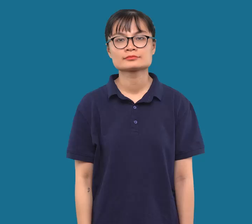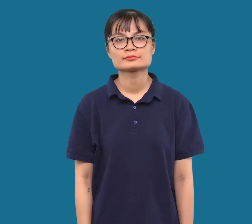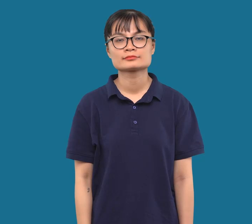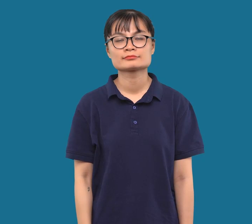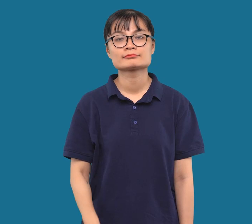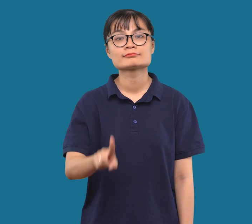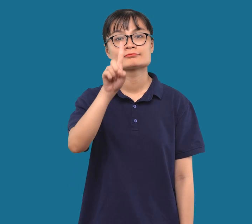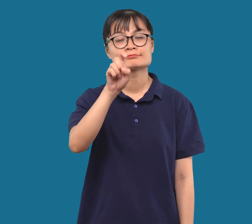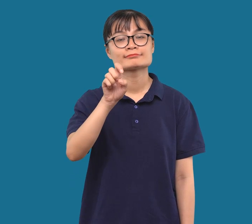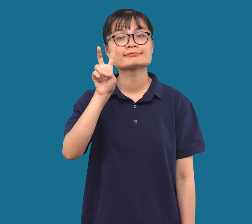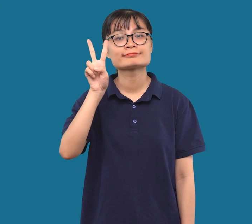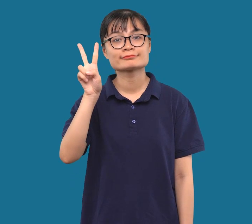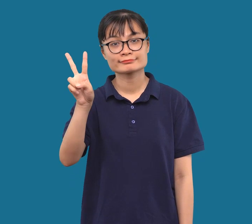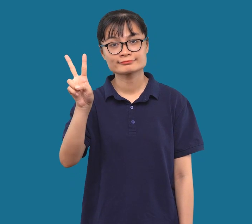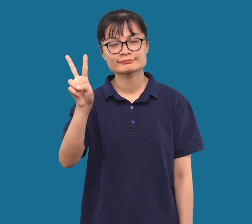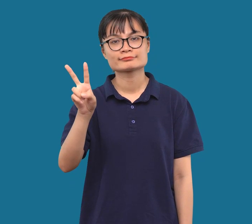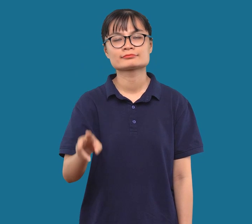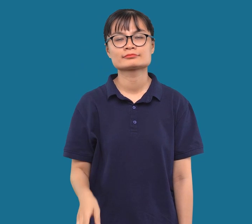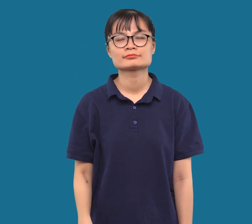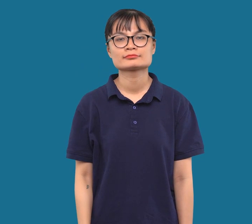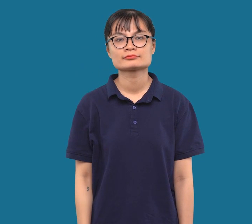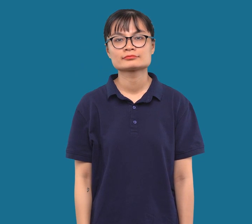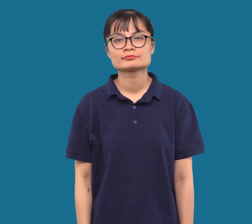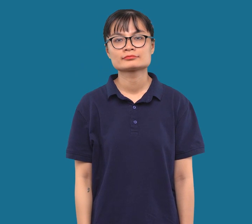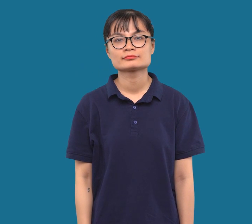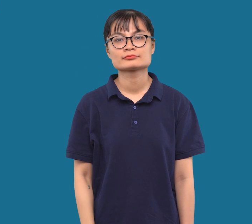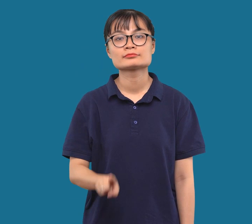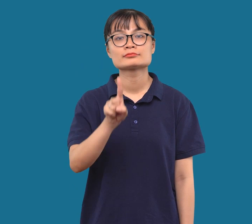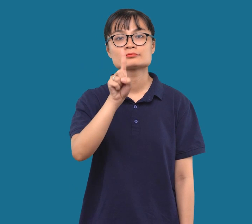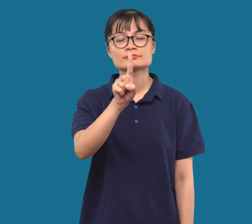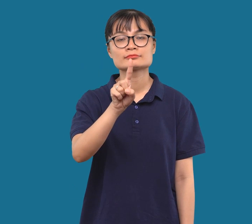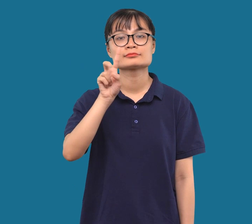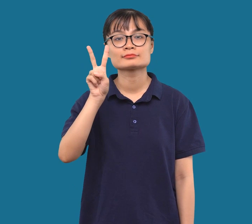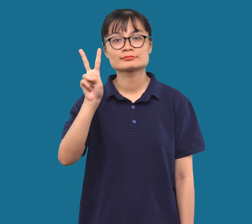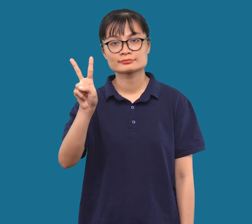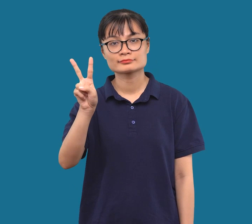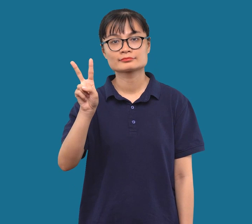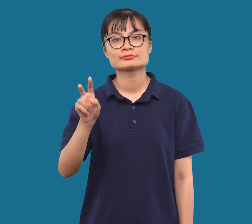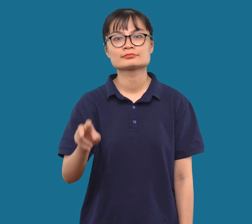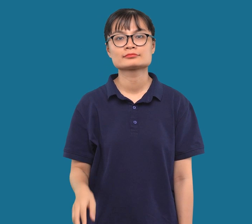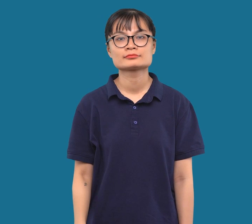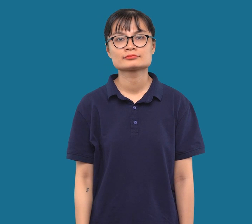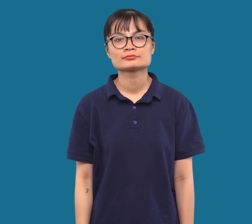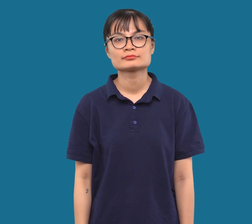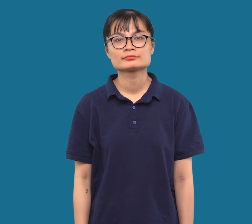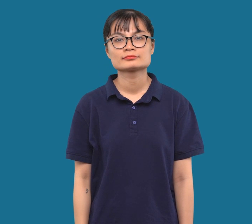12